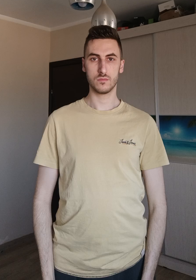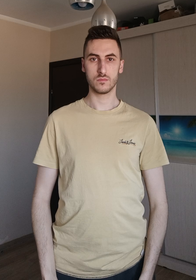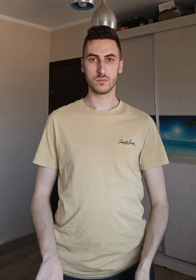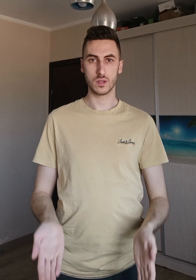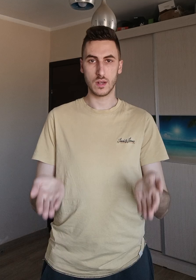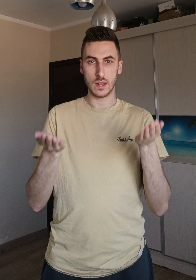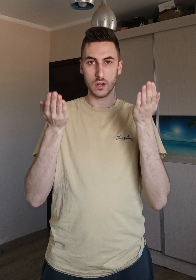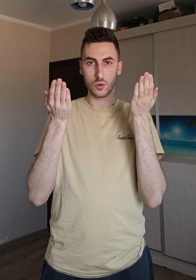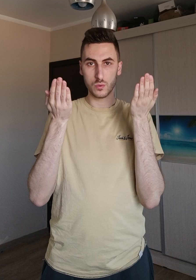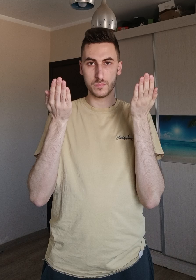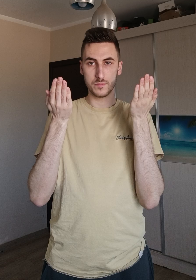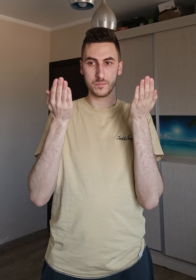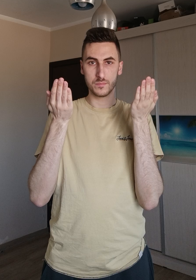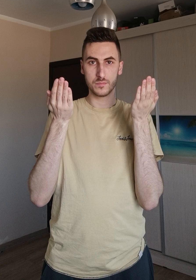לקום